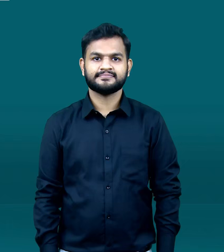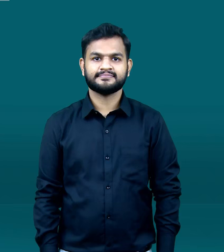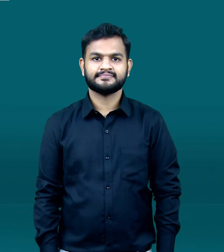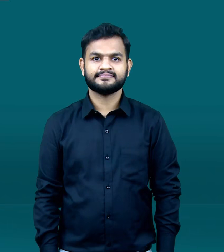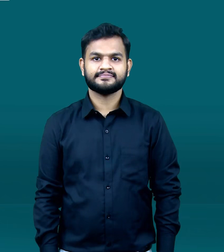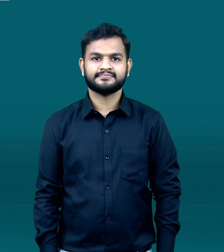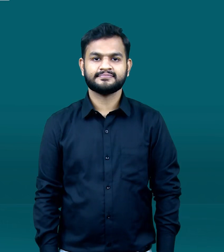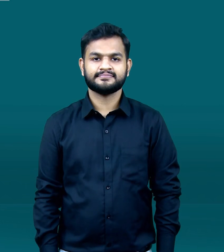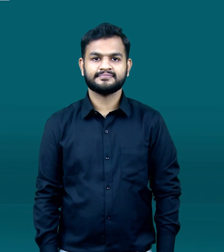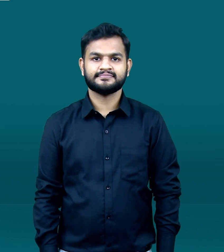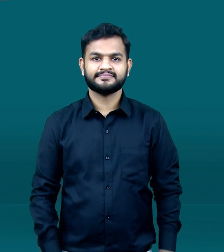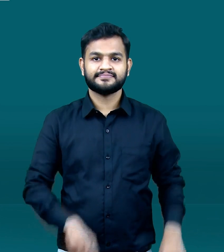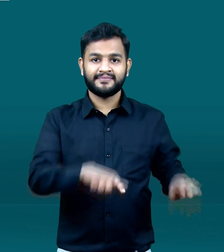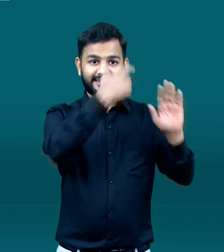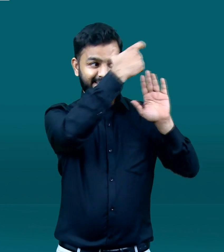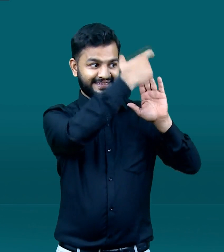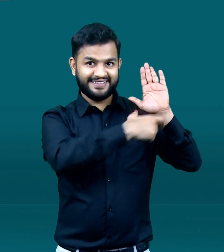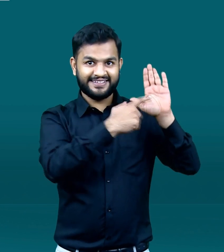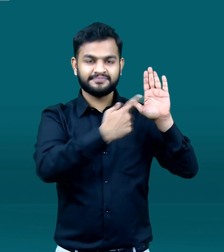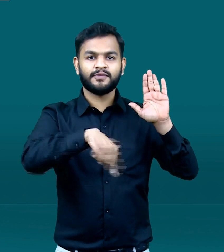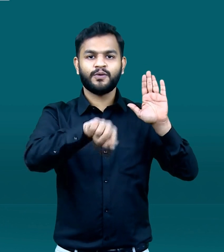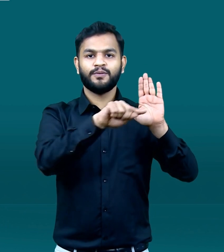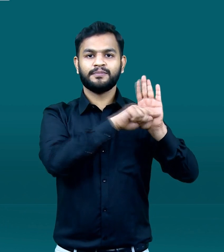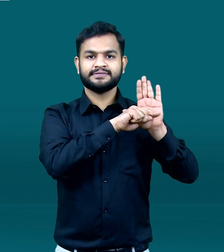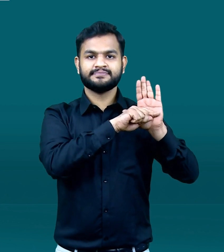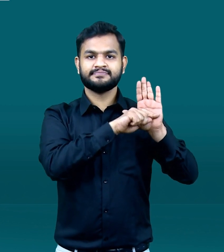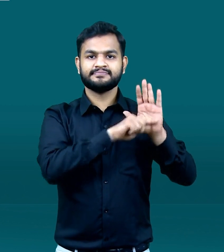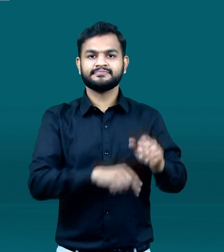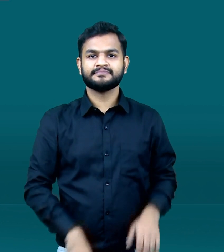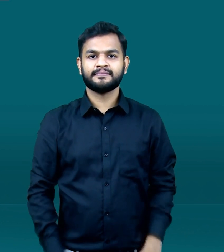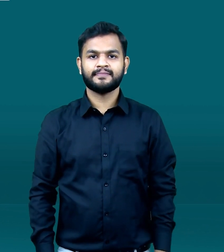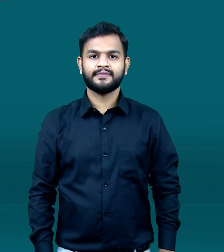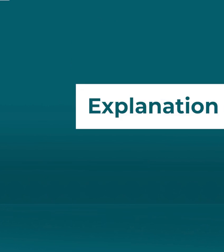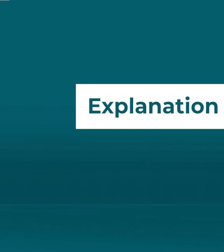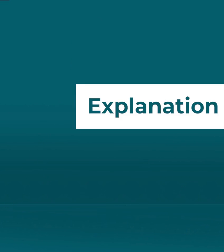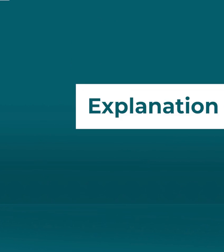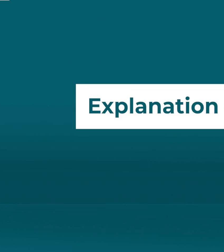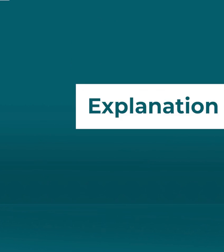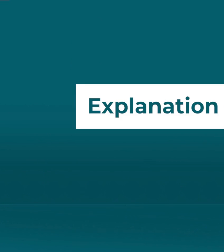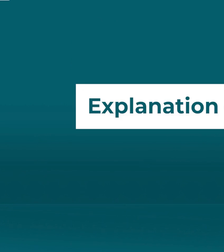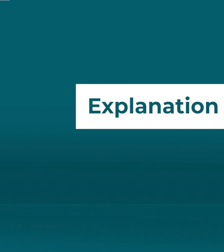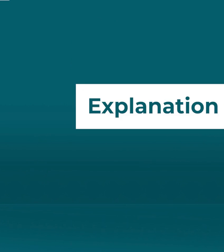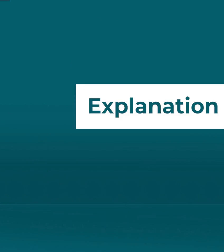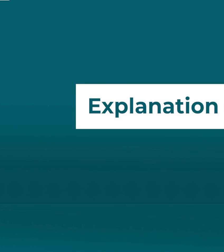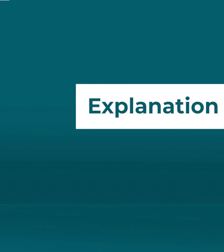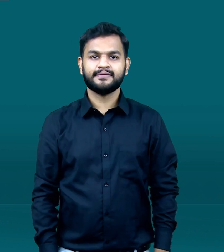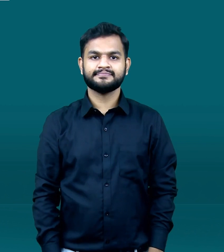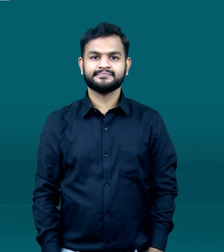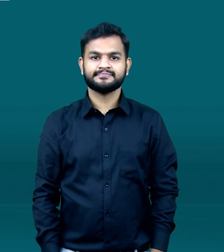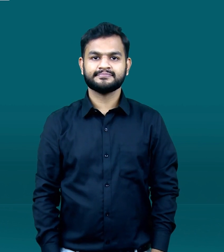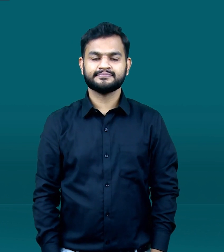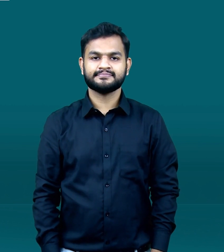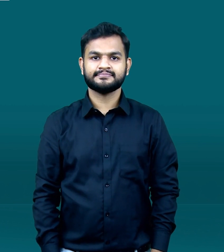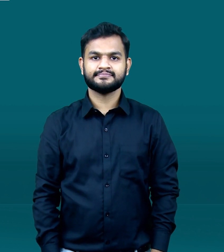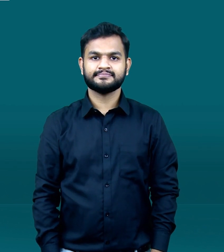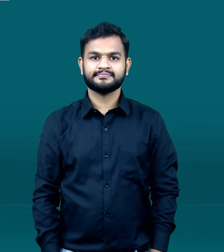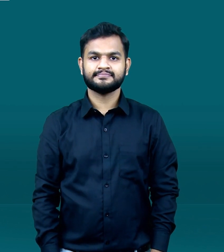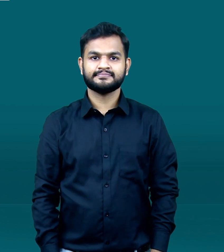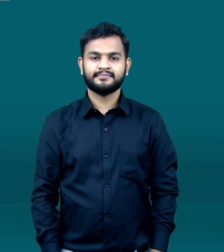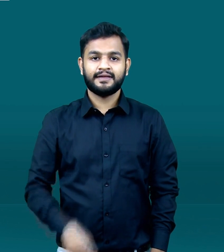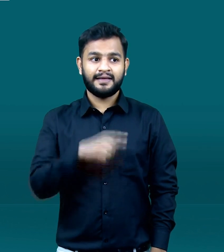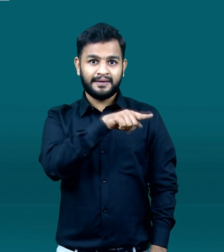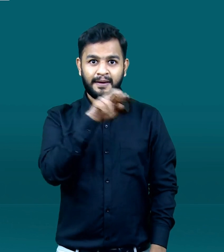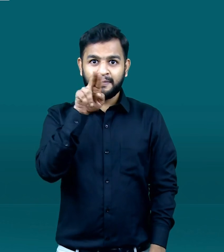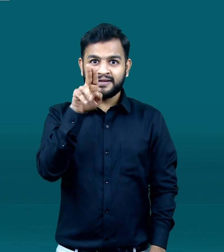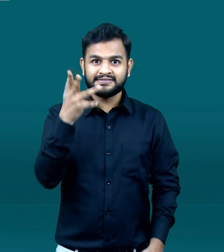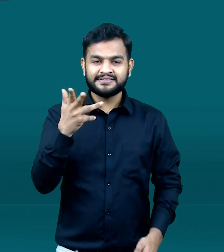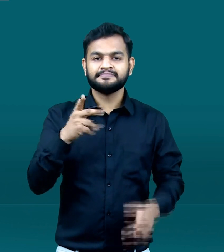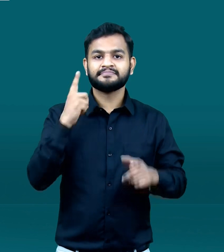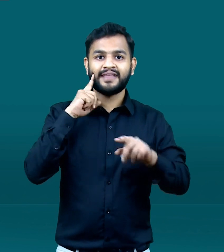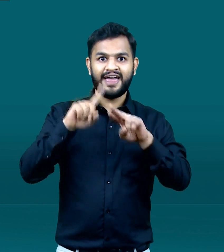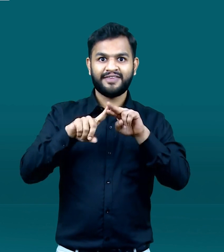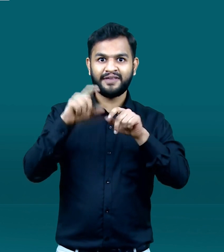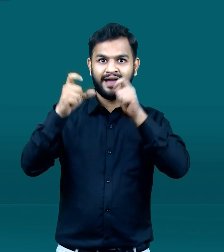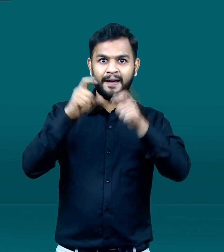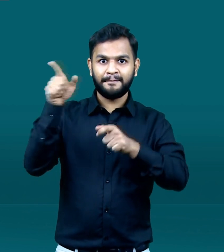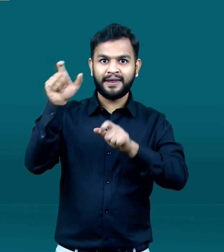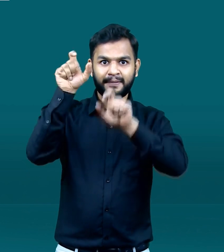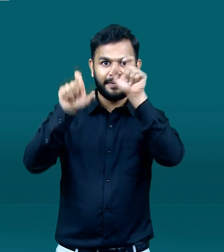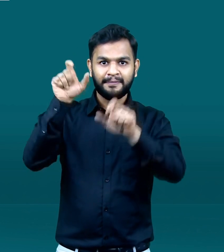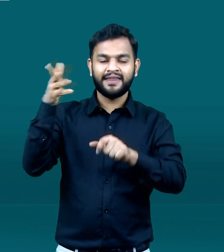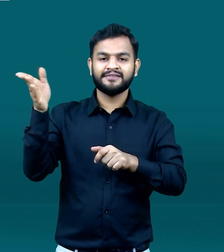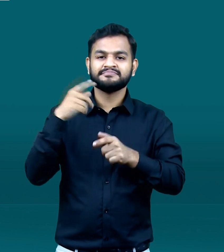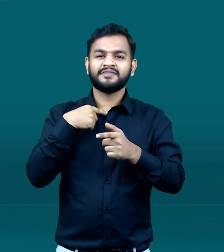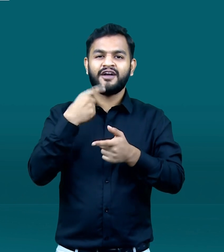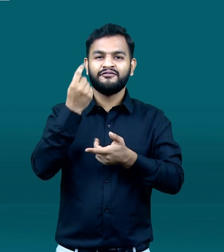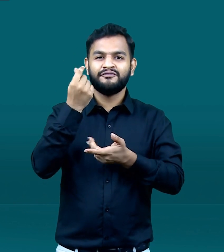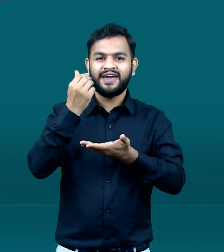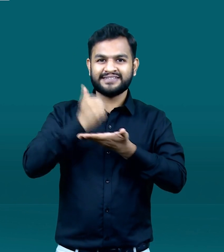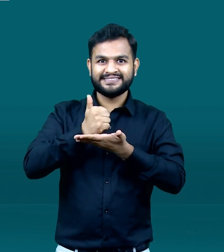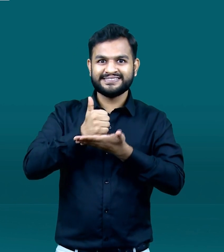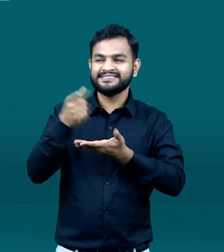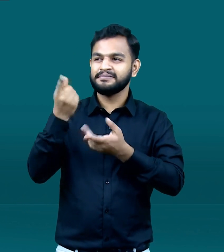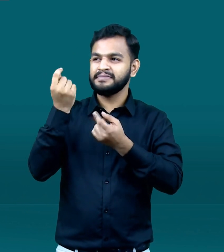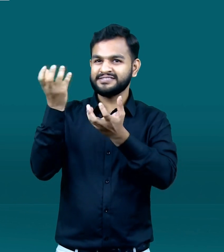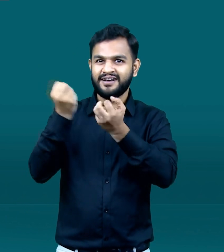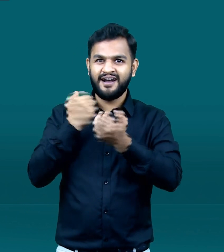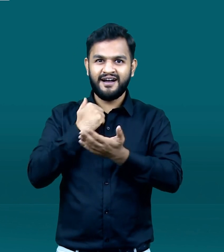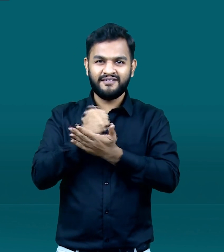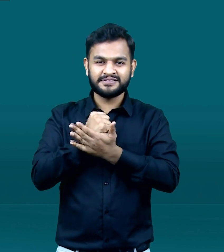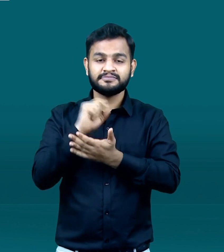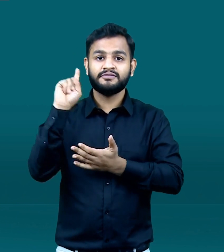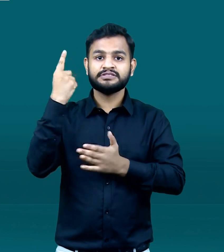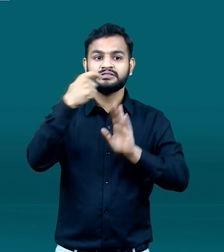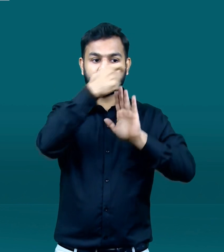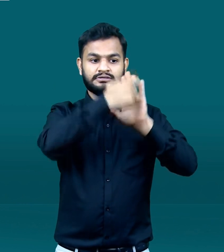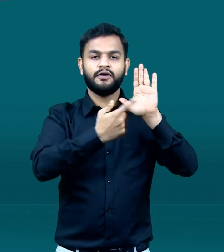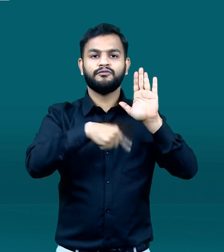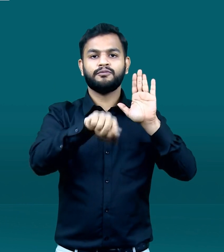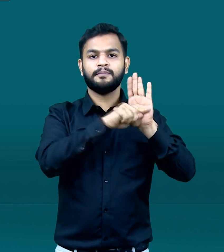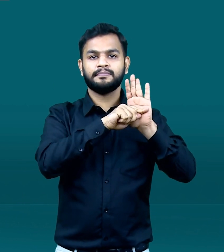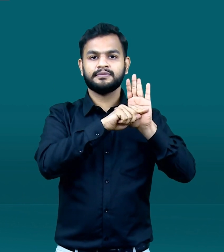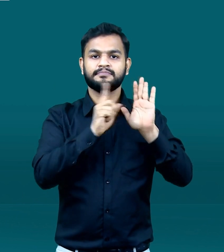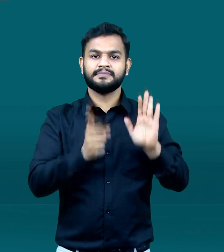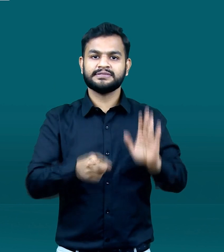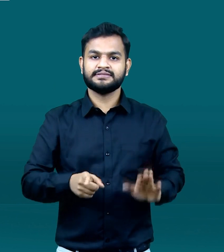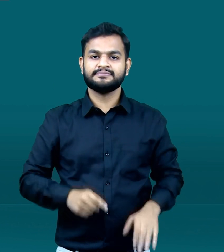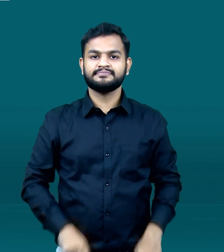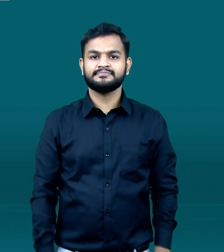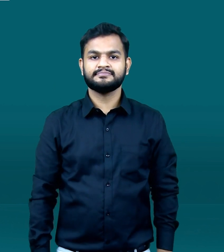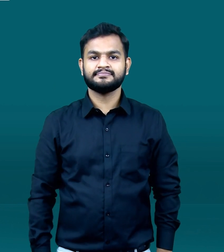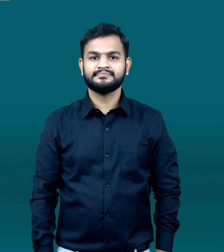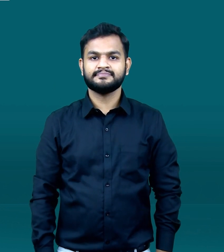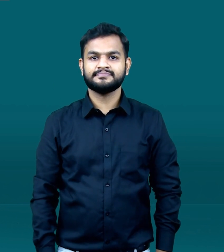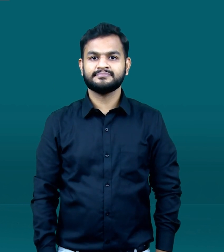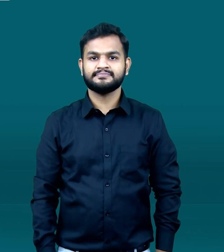Signatory